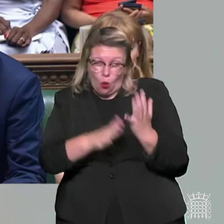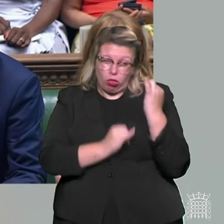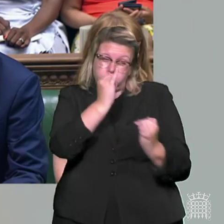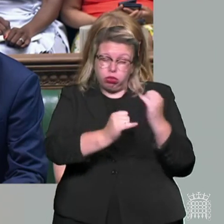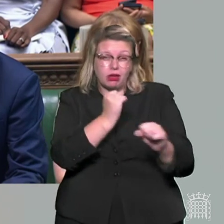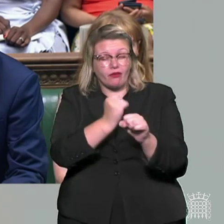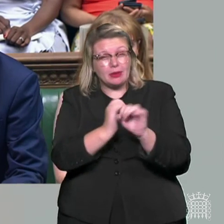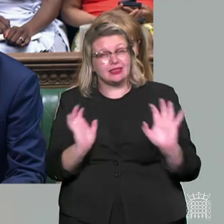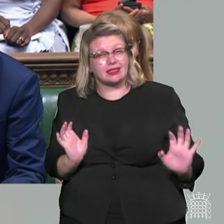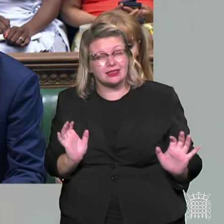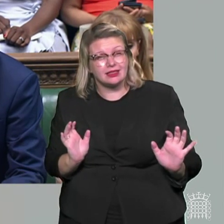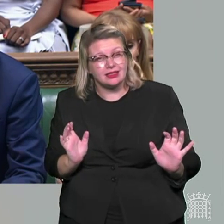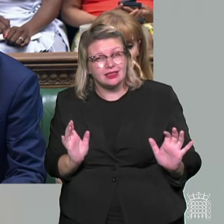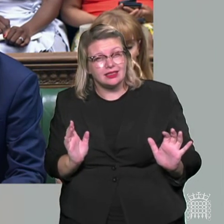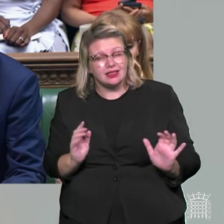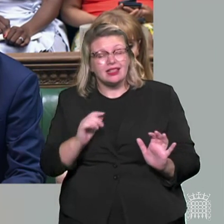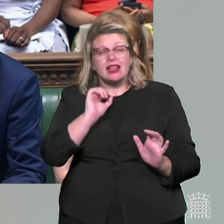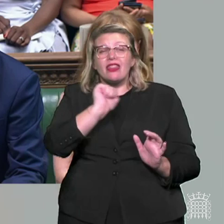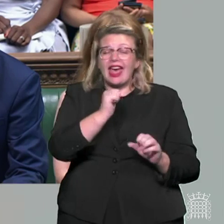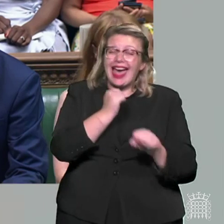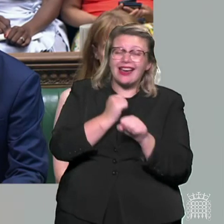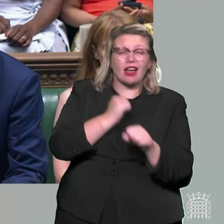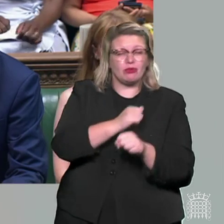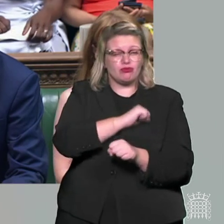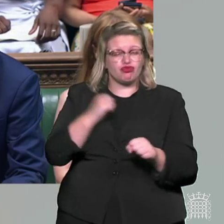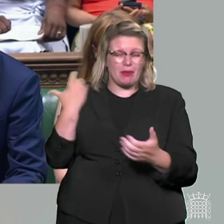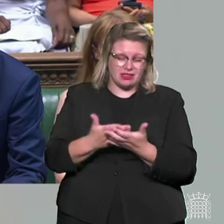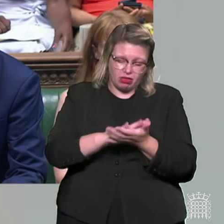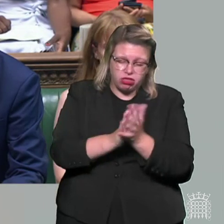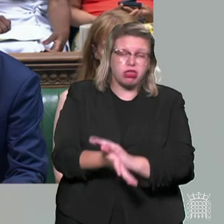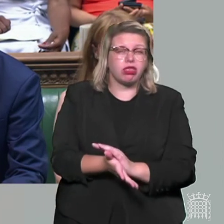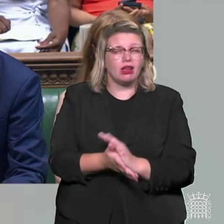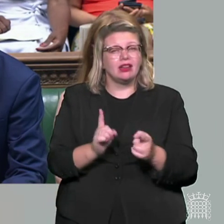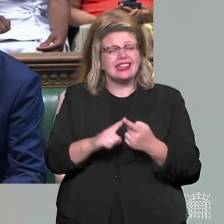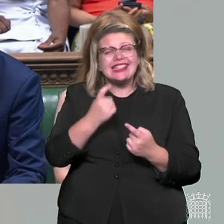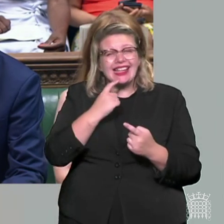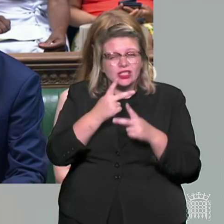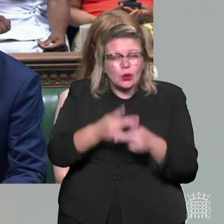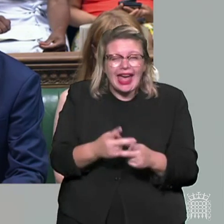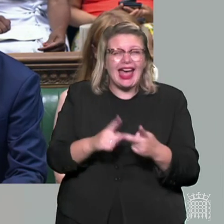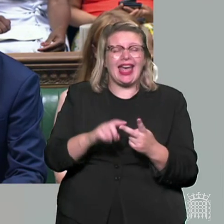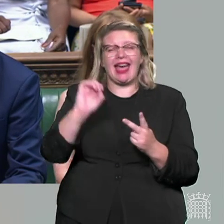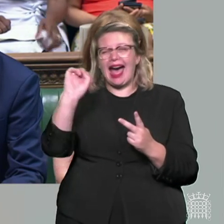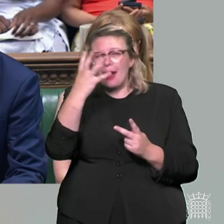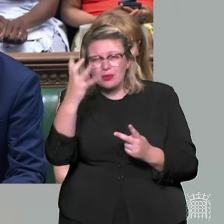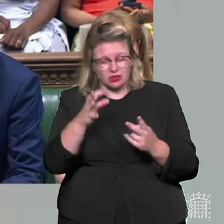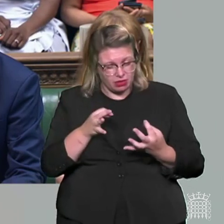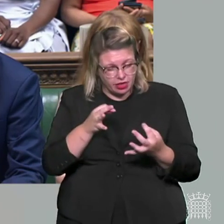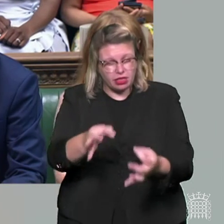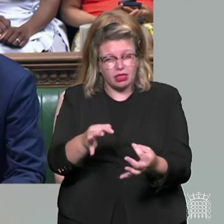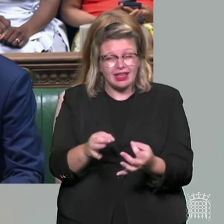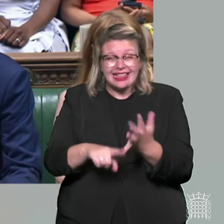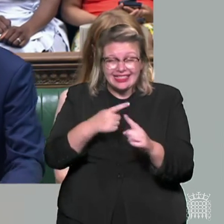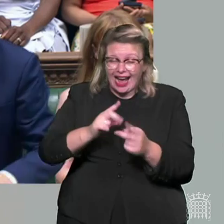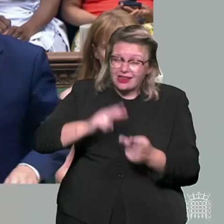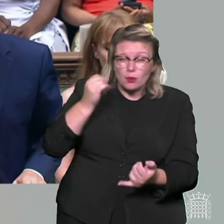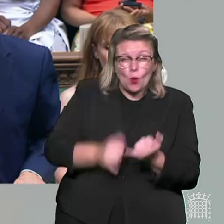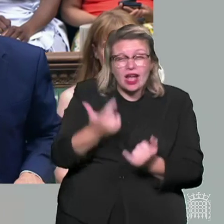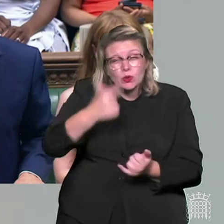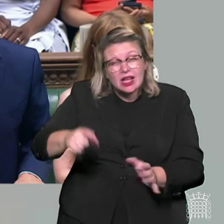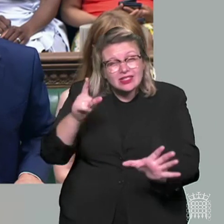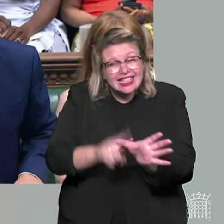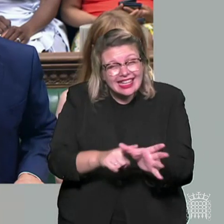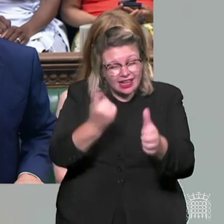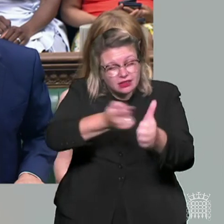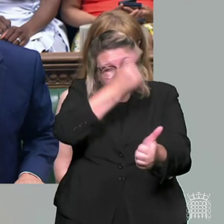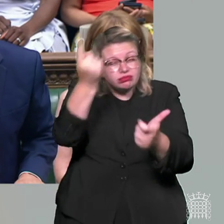They have trashed every part of their record in government, from dental care and ambulance response times to having the highest taxes in 70 years.